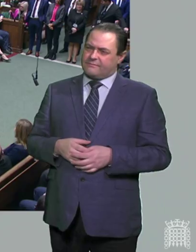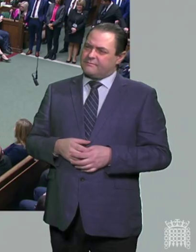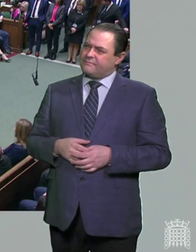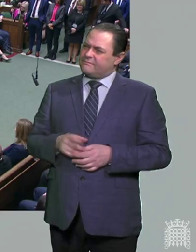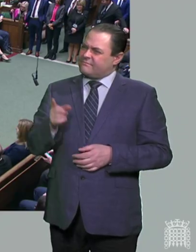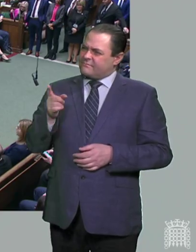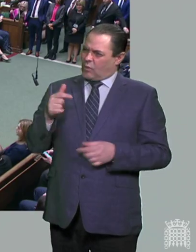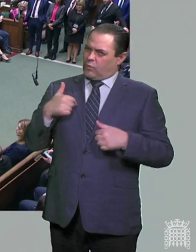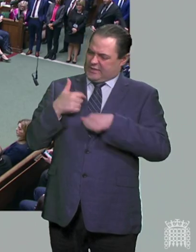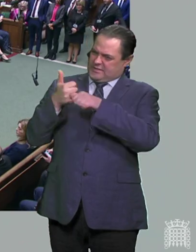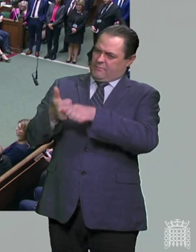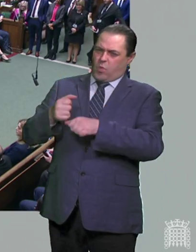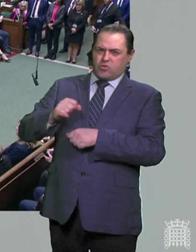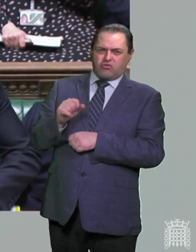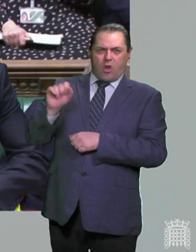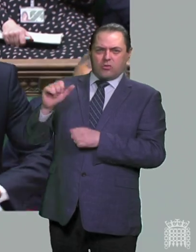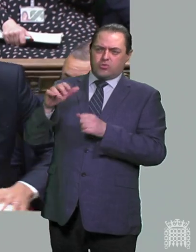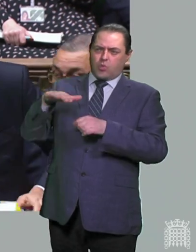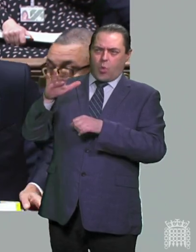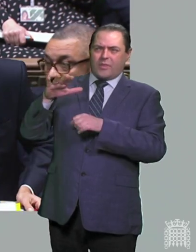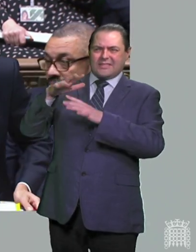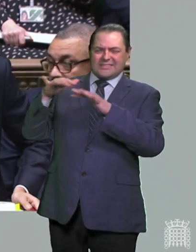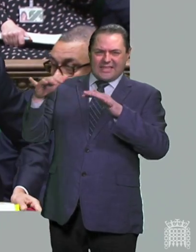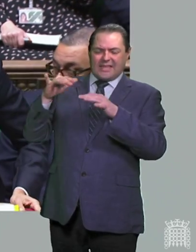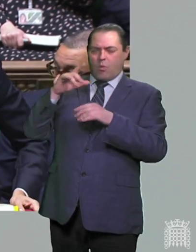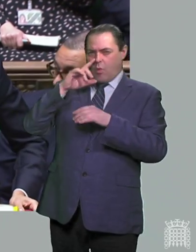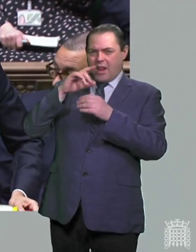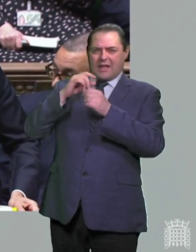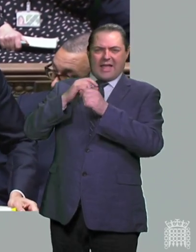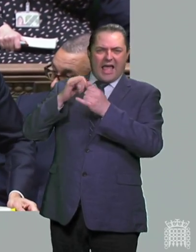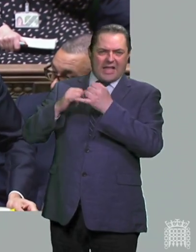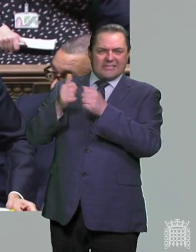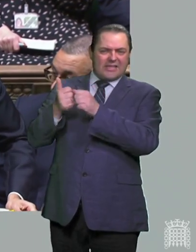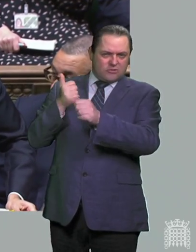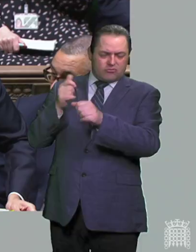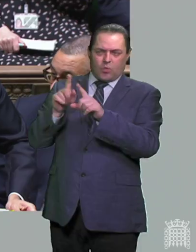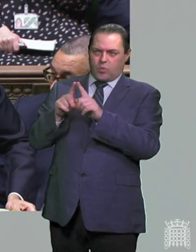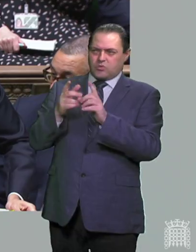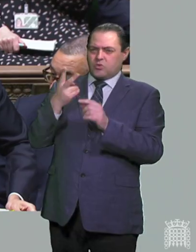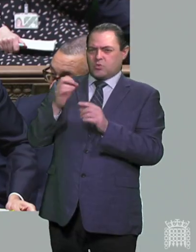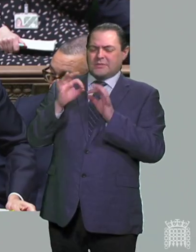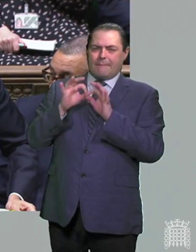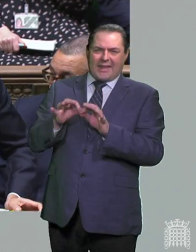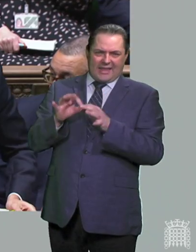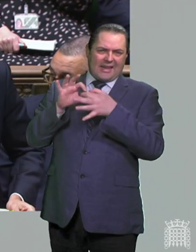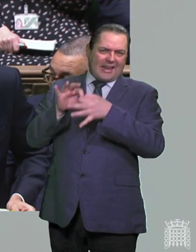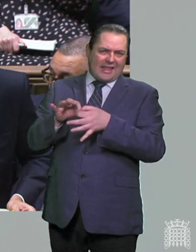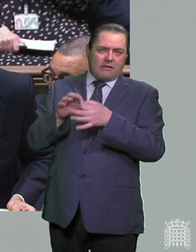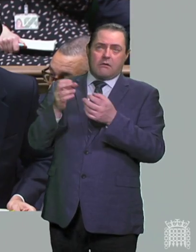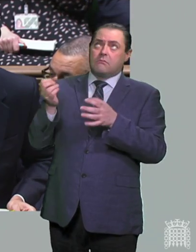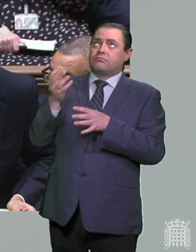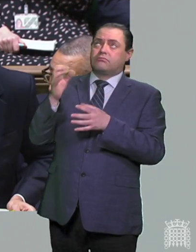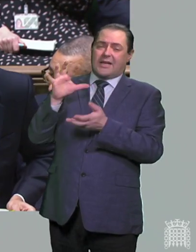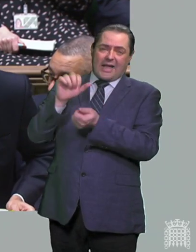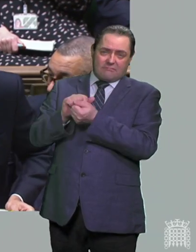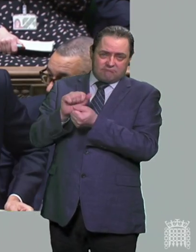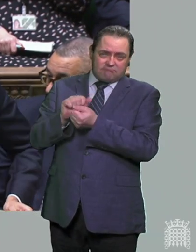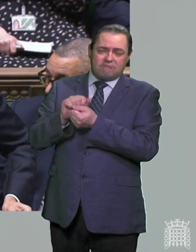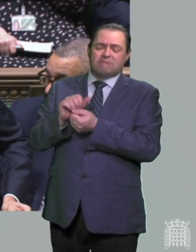We are not only supporting Scotland’s North sea oil and gas industry but providing £20 billion of funding for further carbon capture and storage.